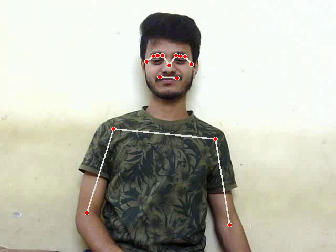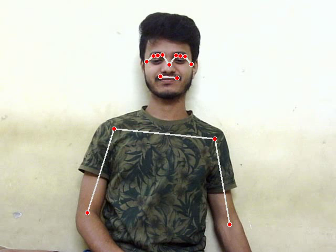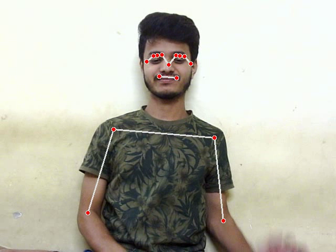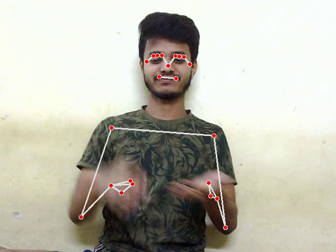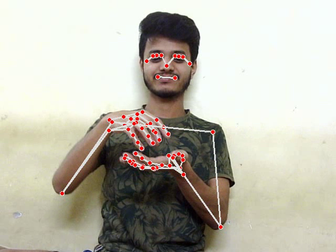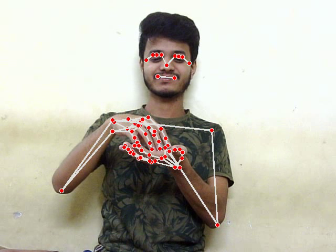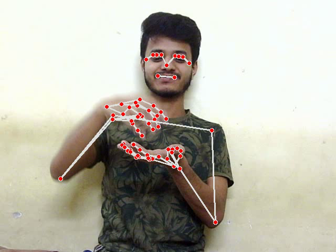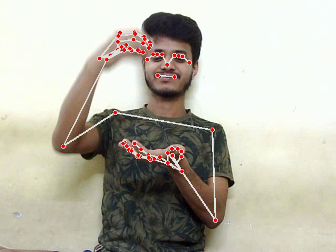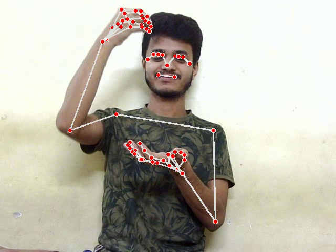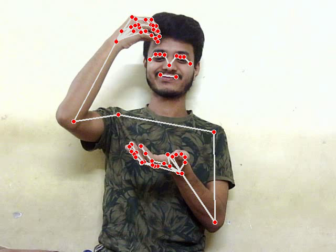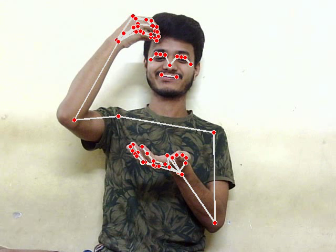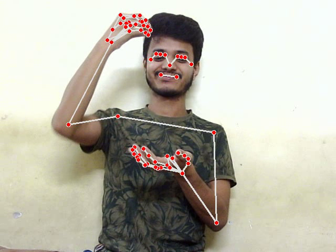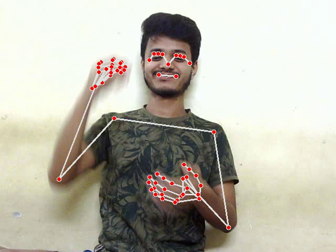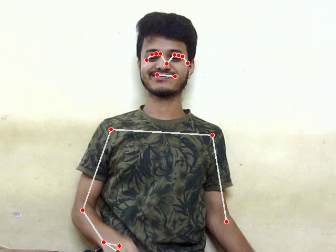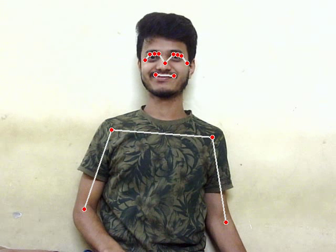learn